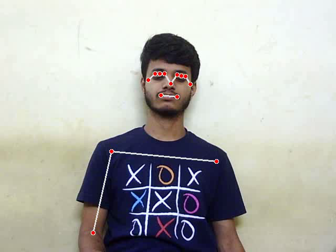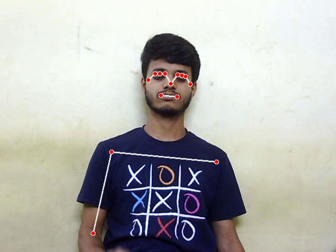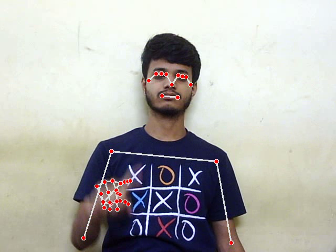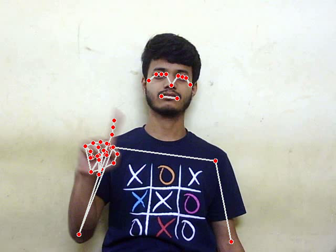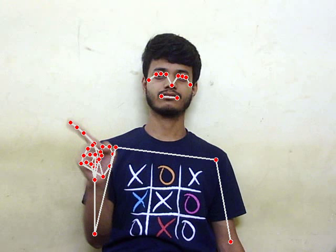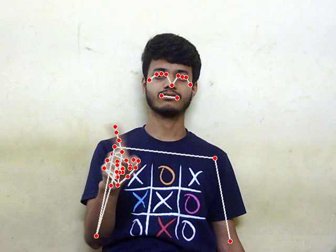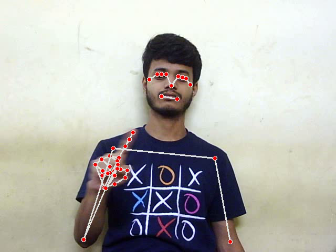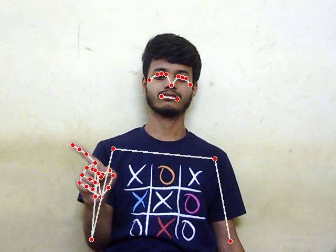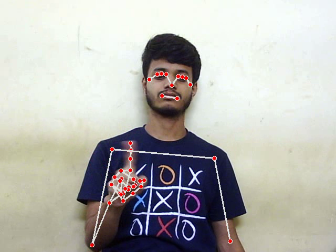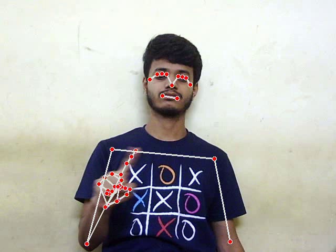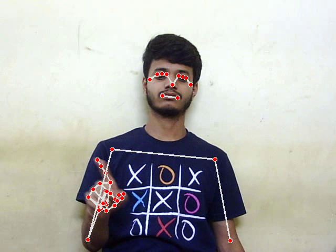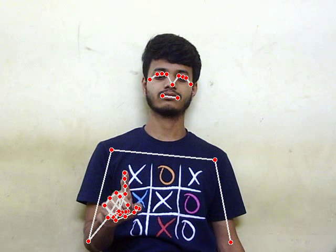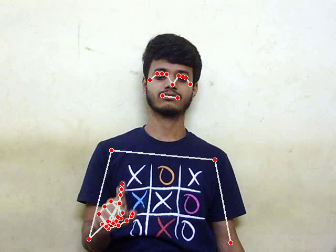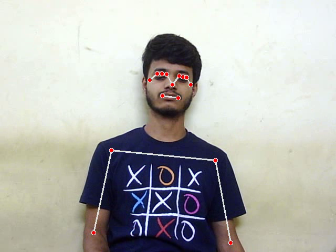where